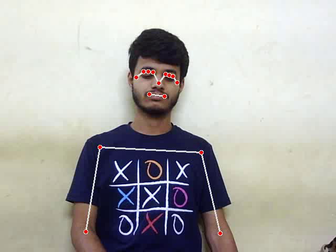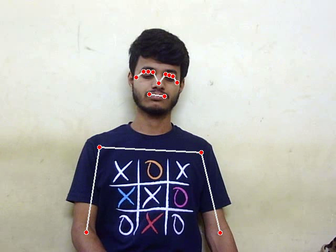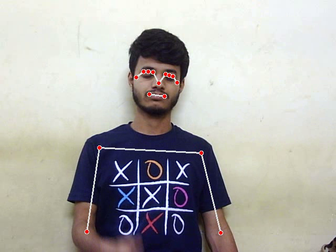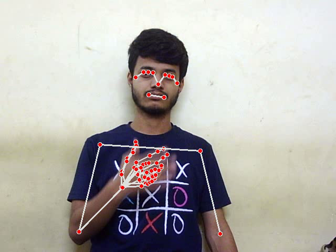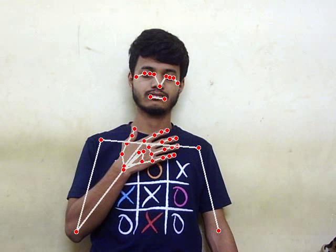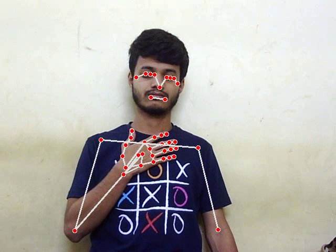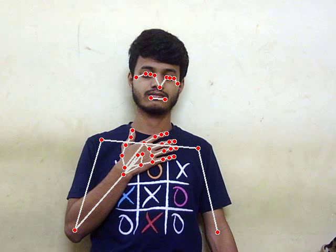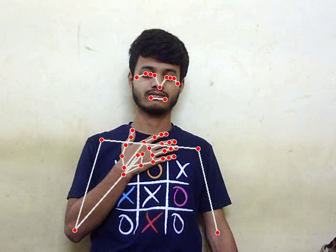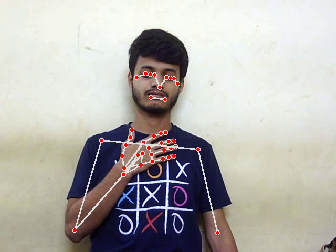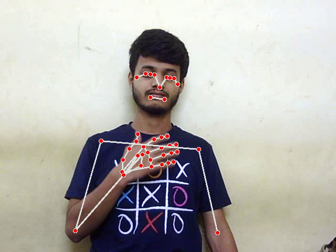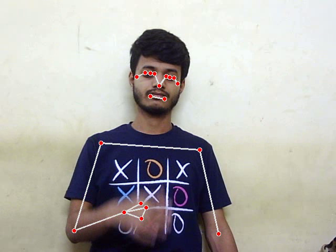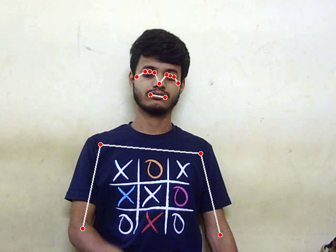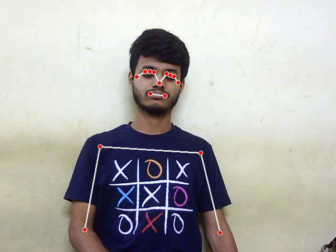my